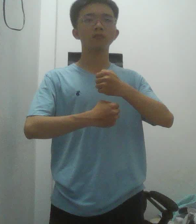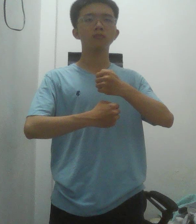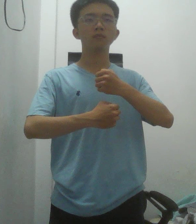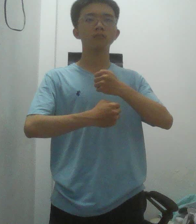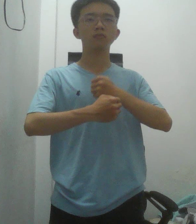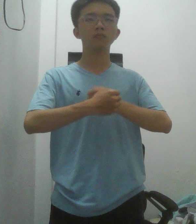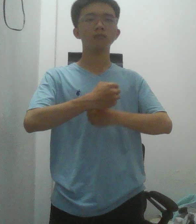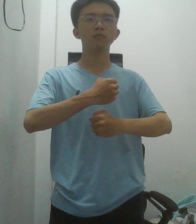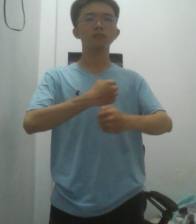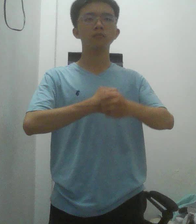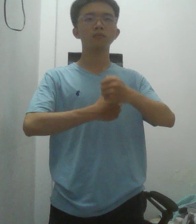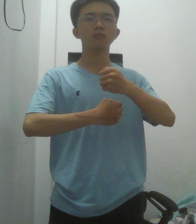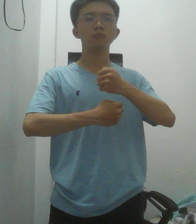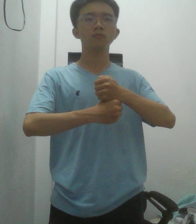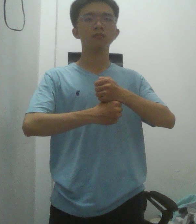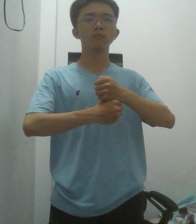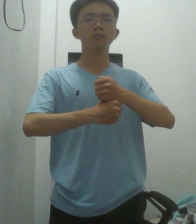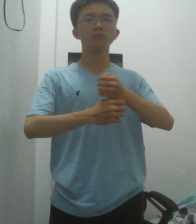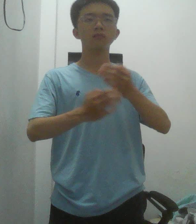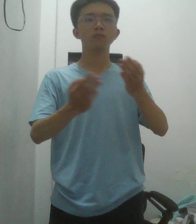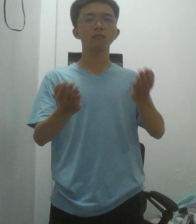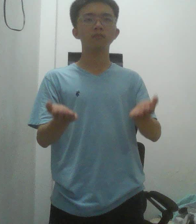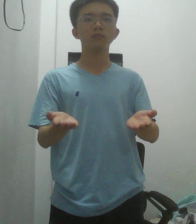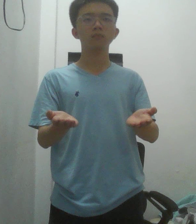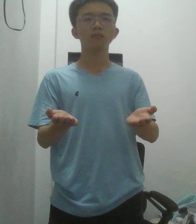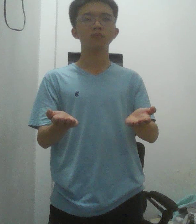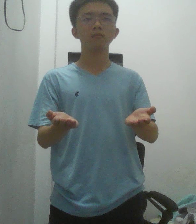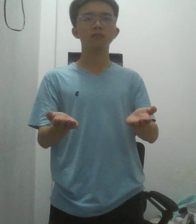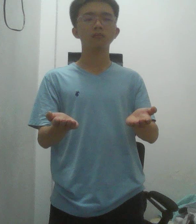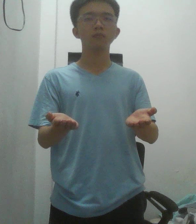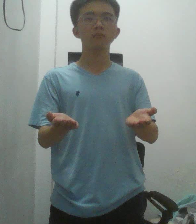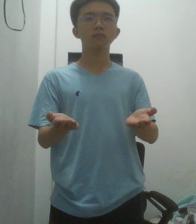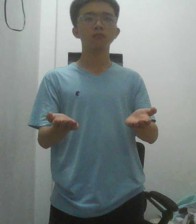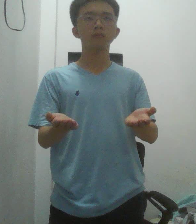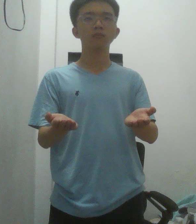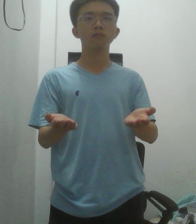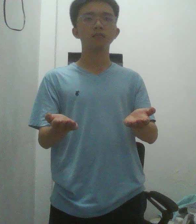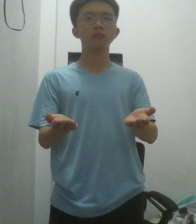nam nay